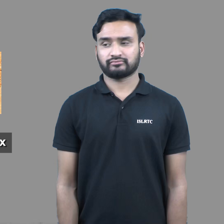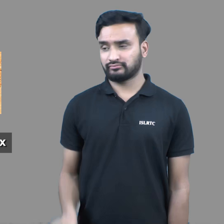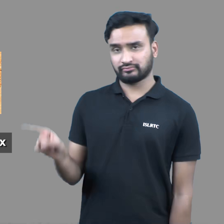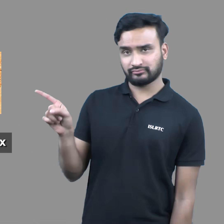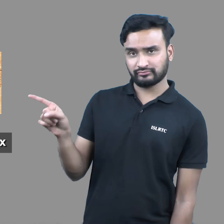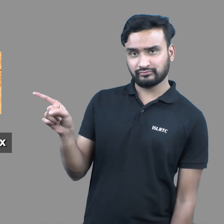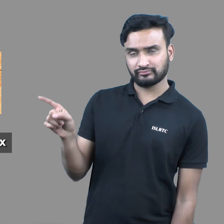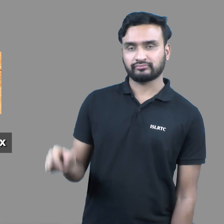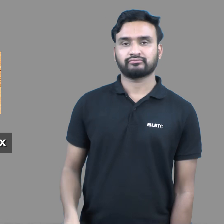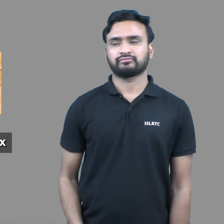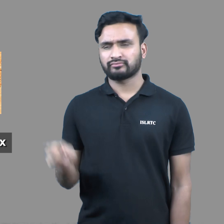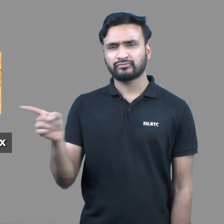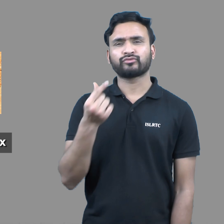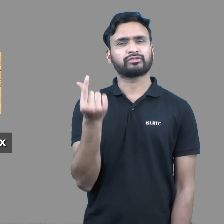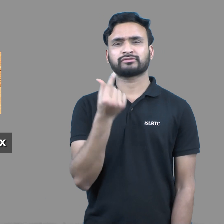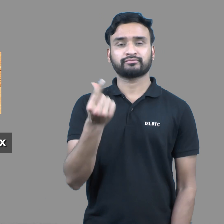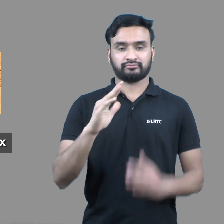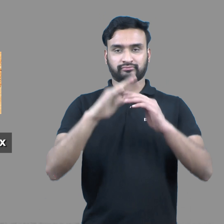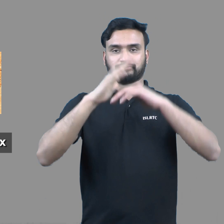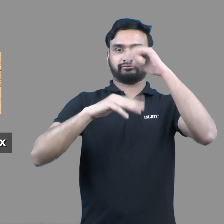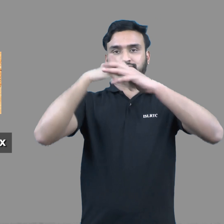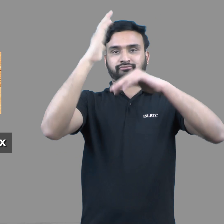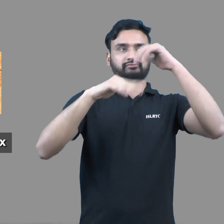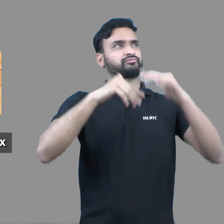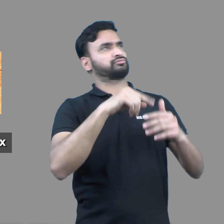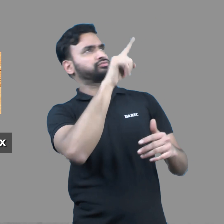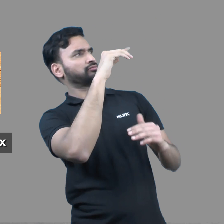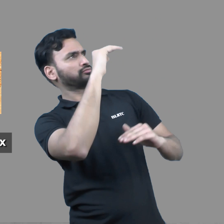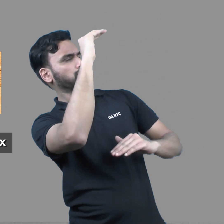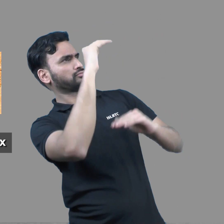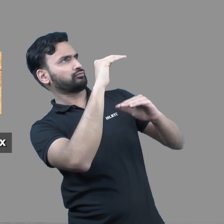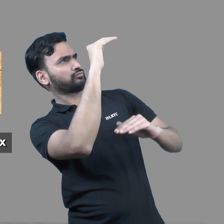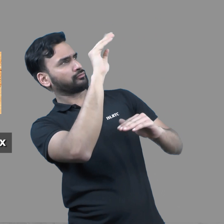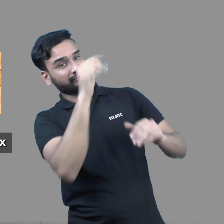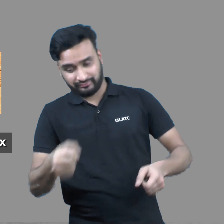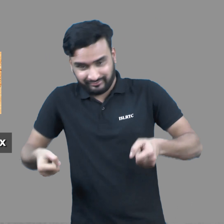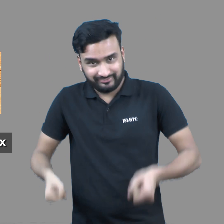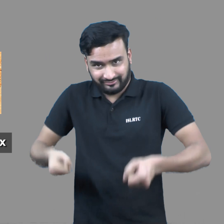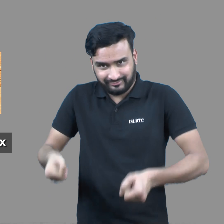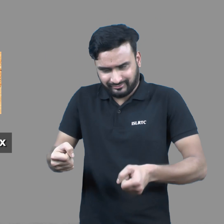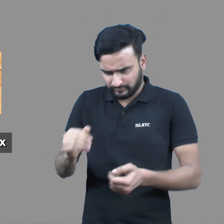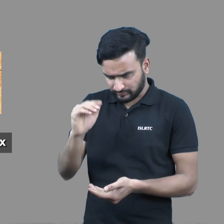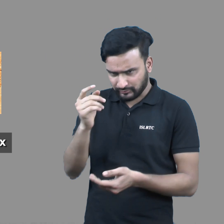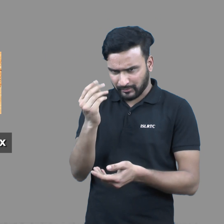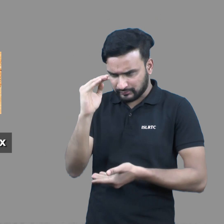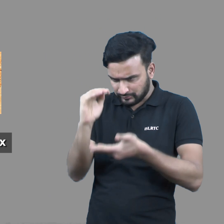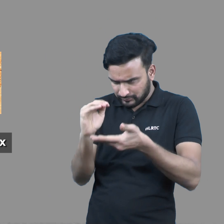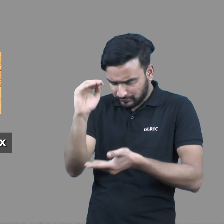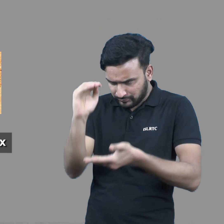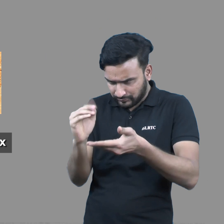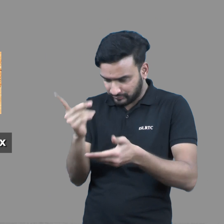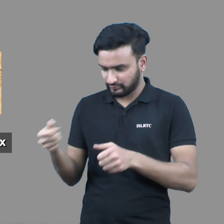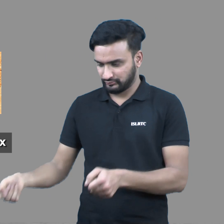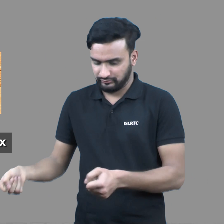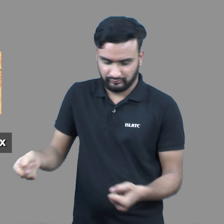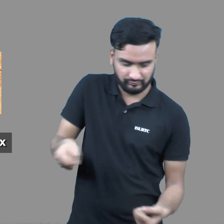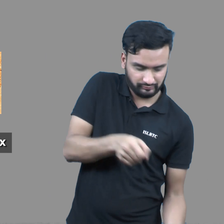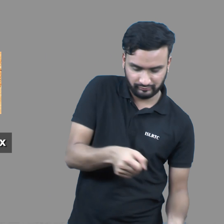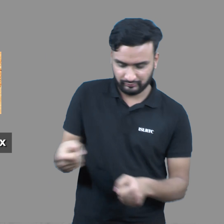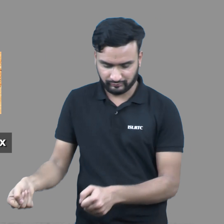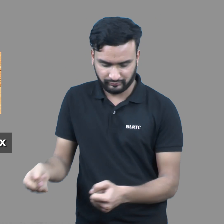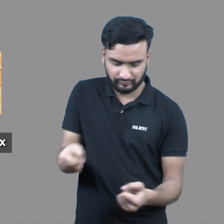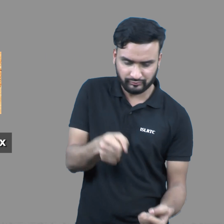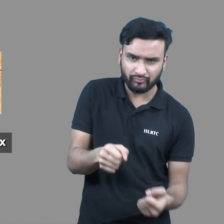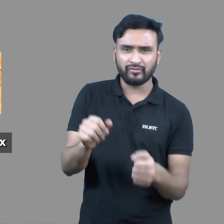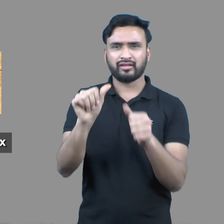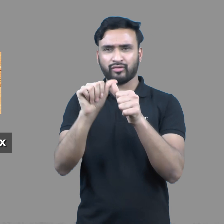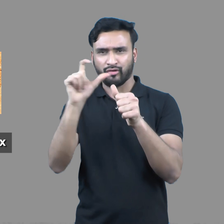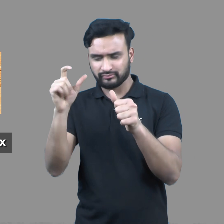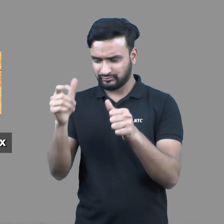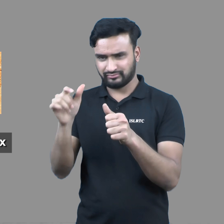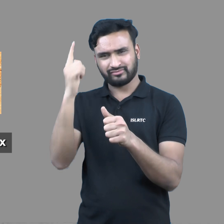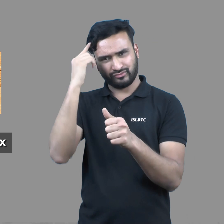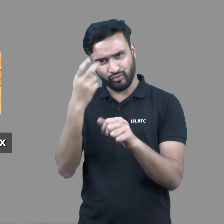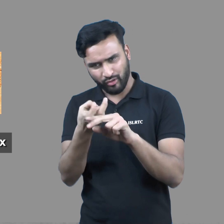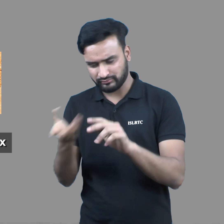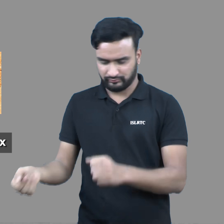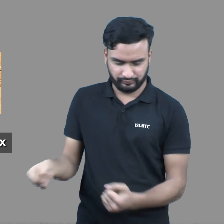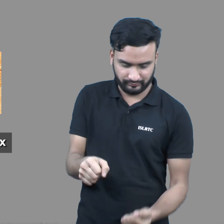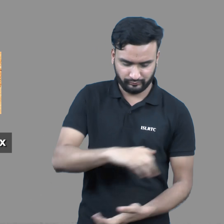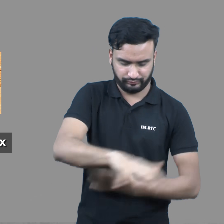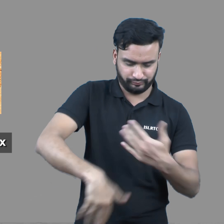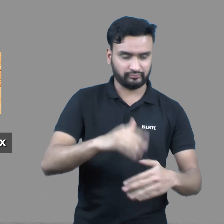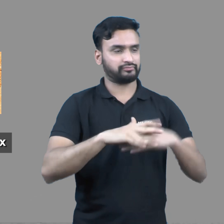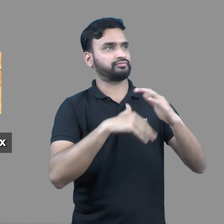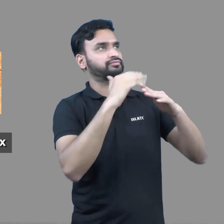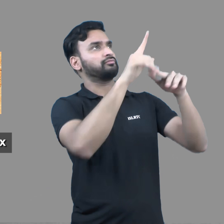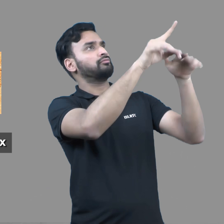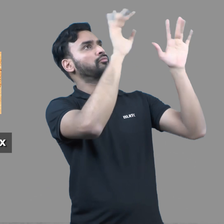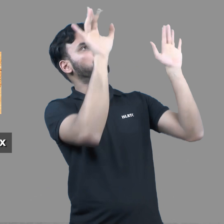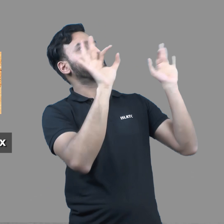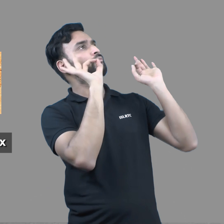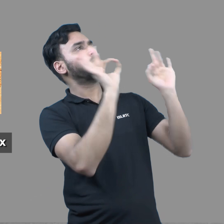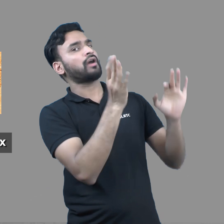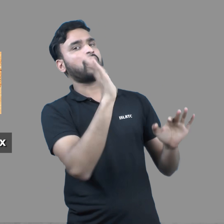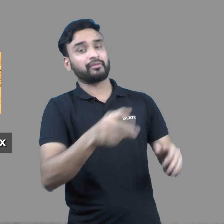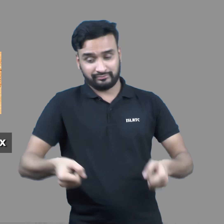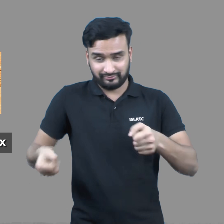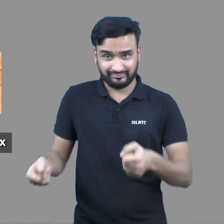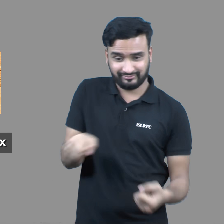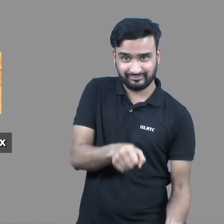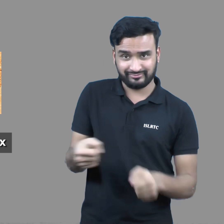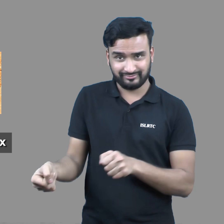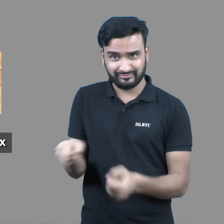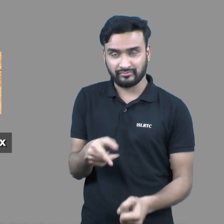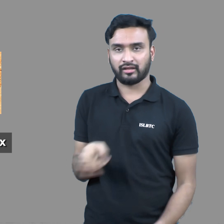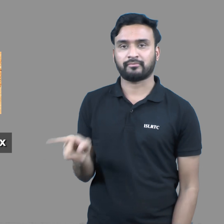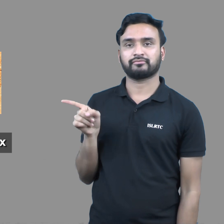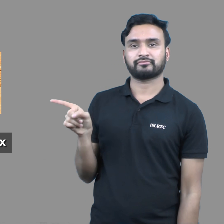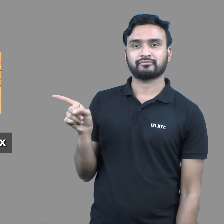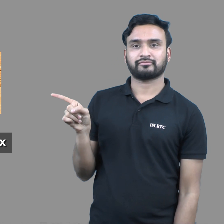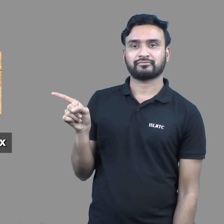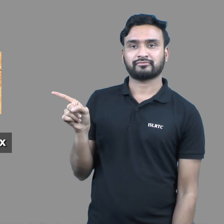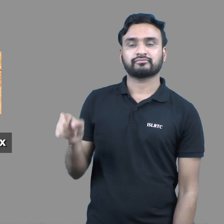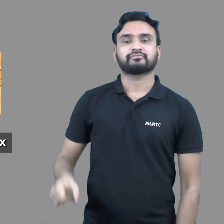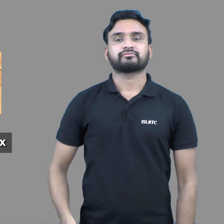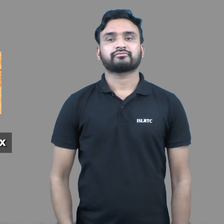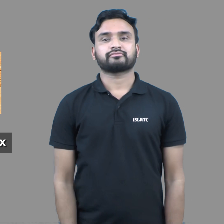Measuring Box